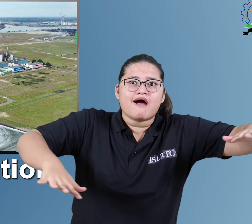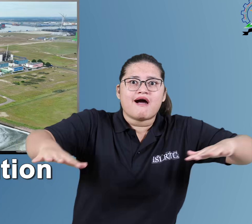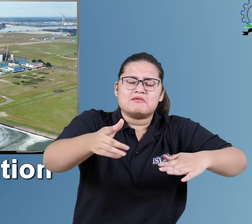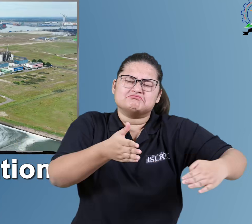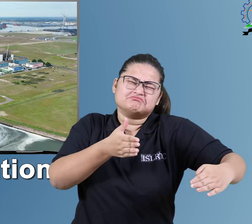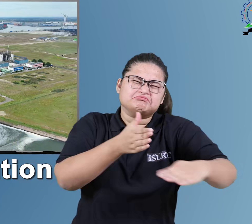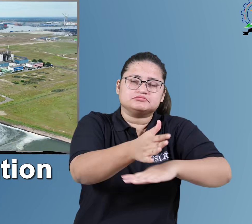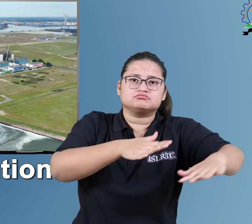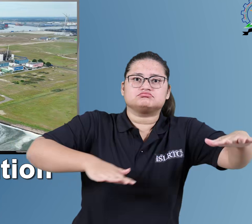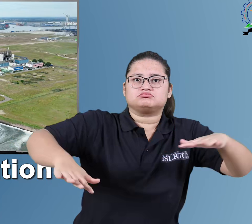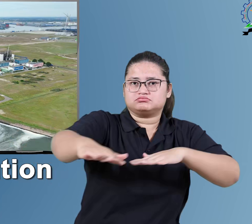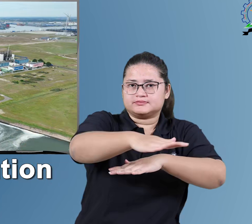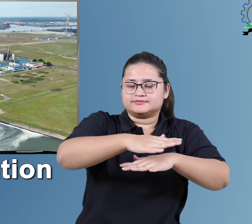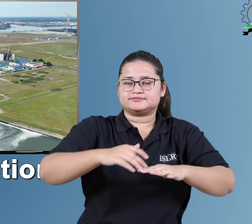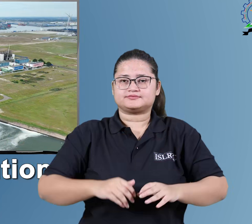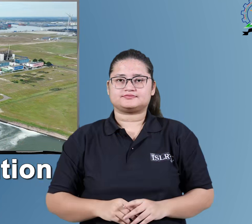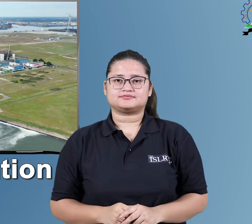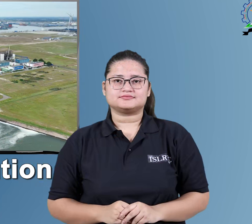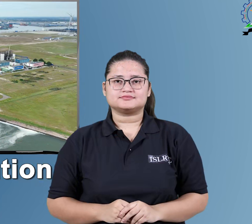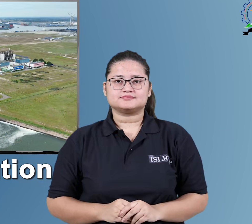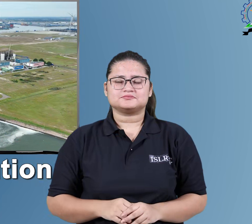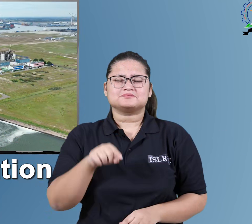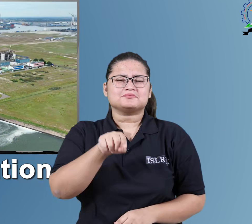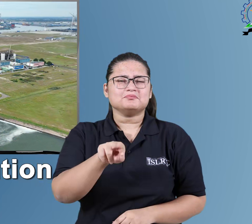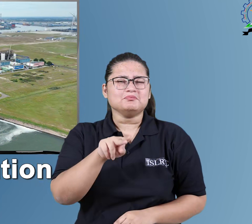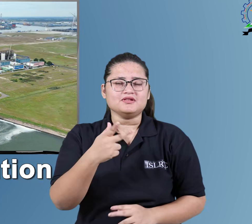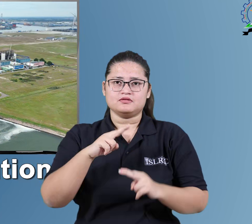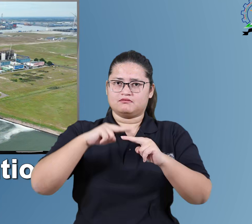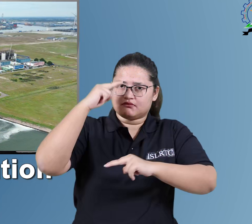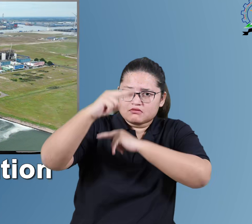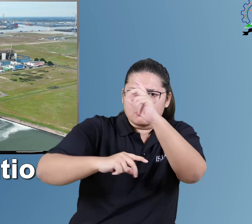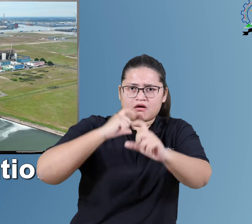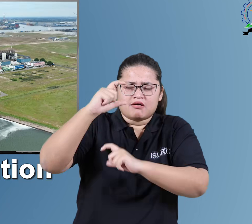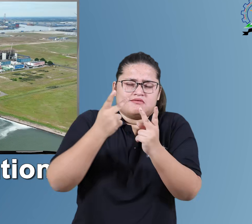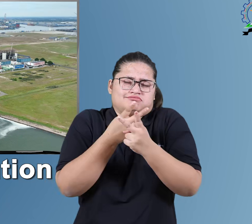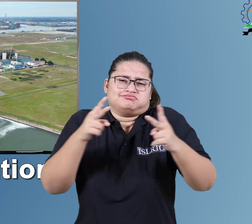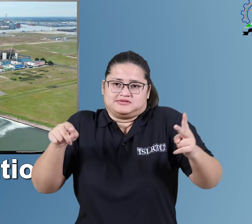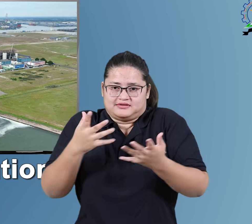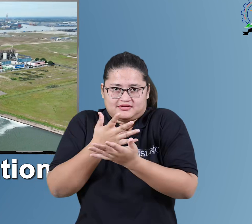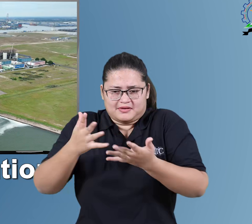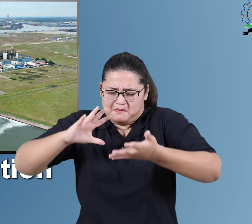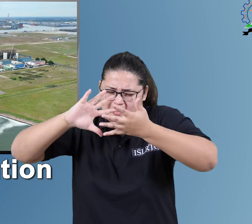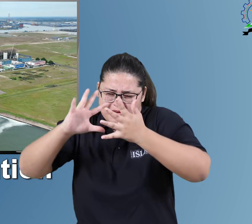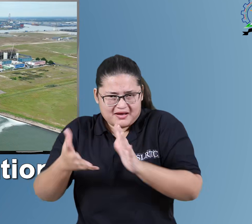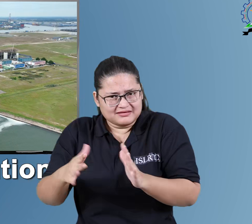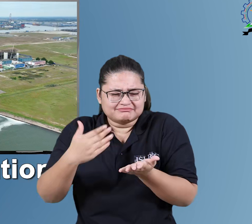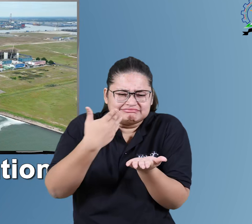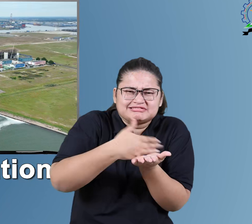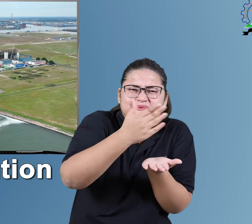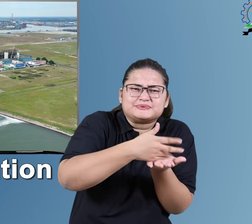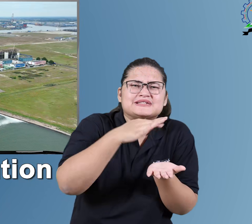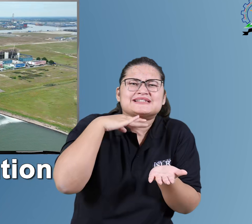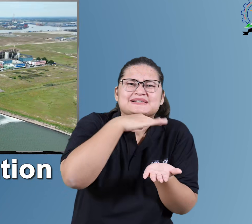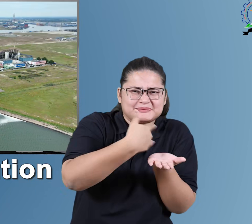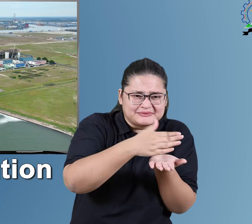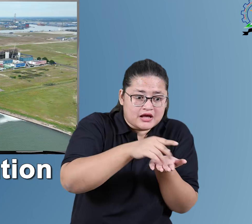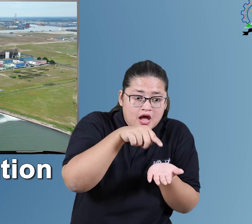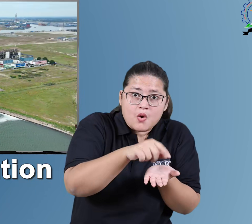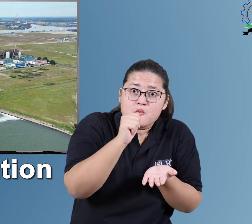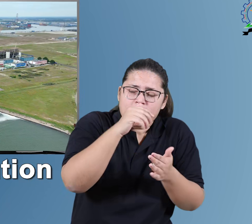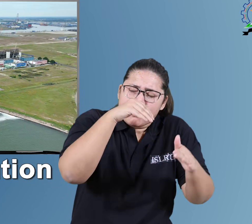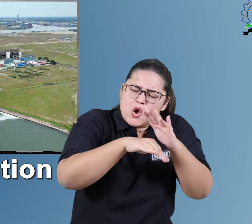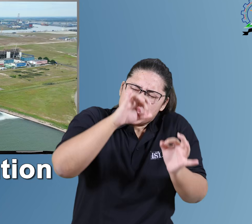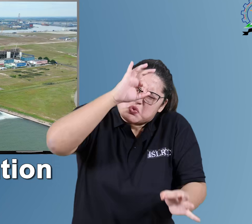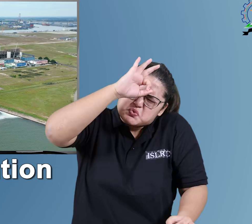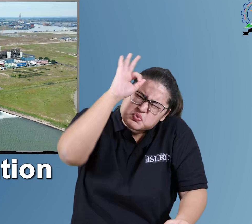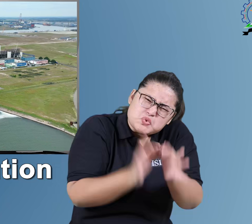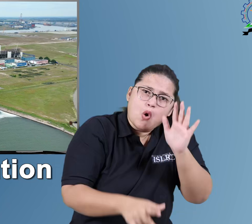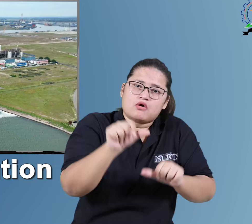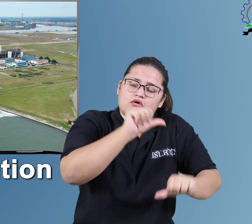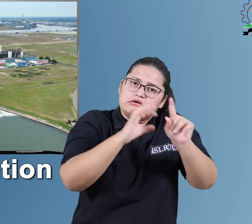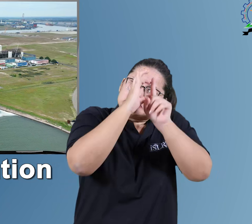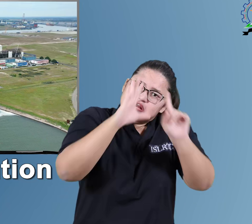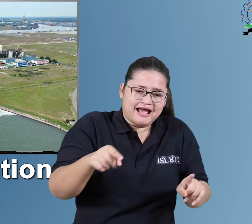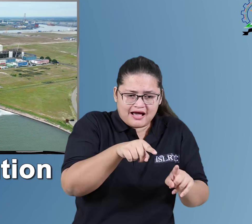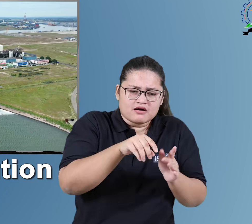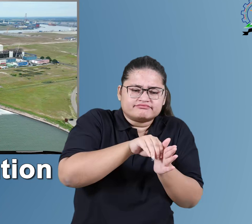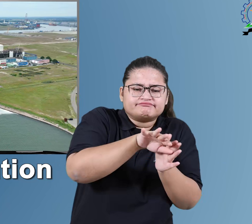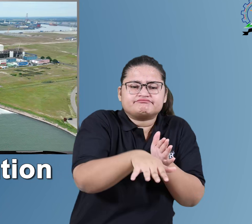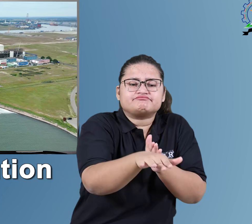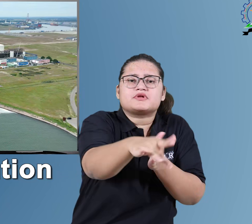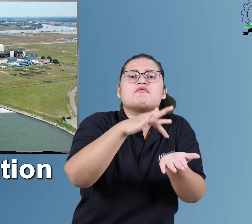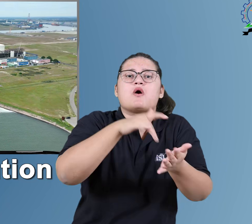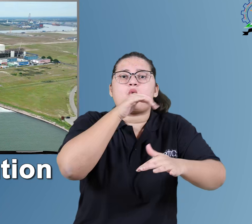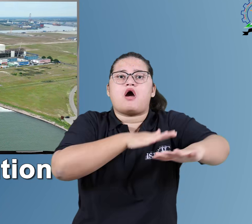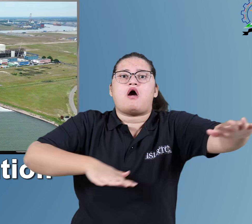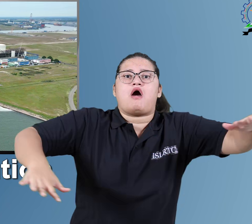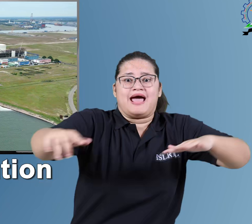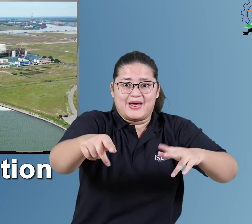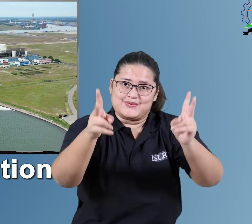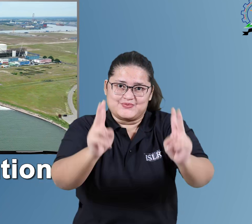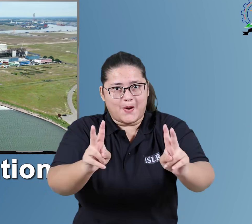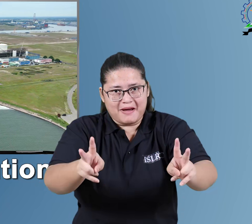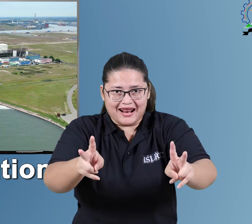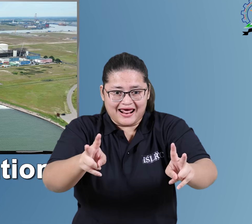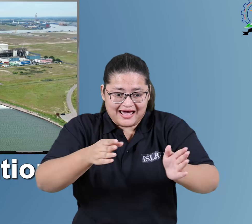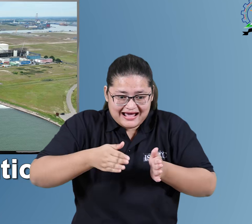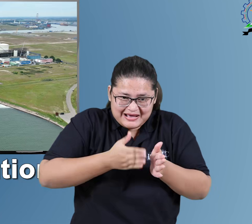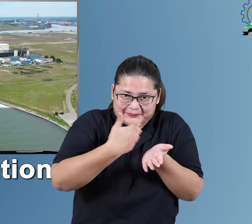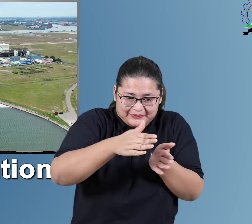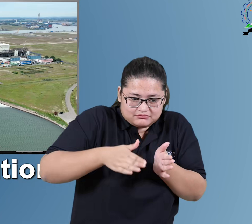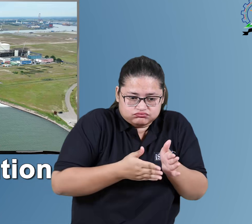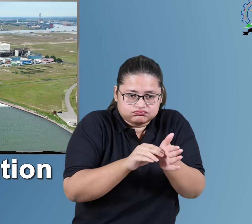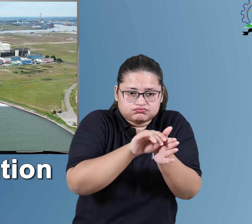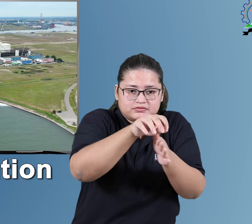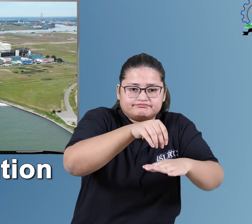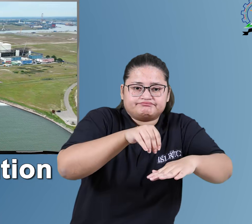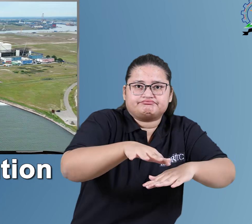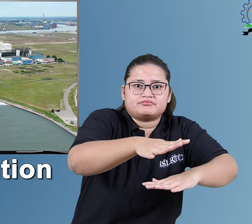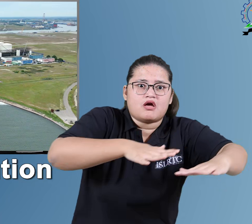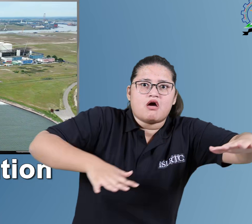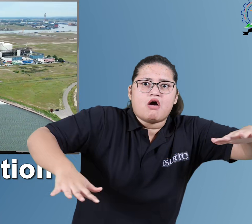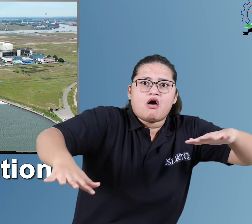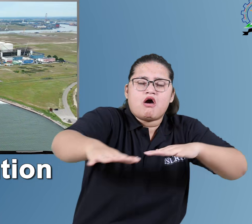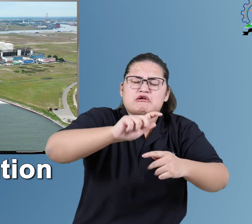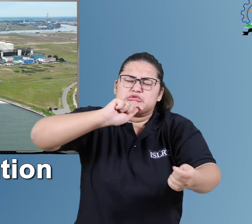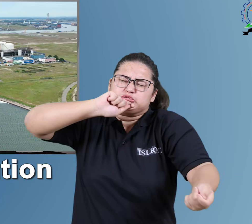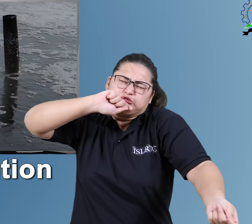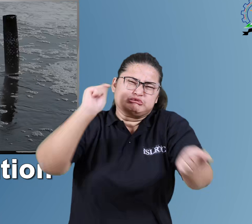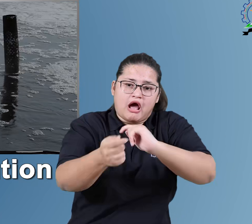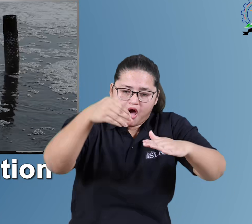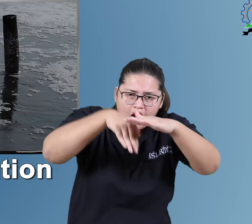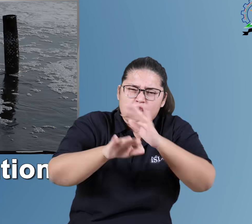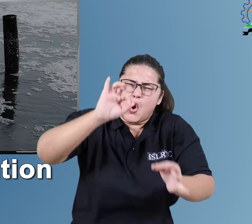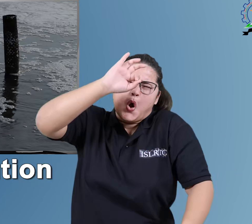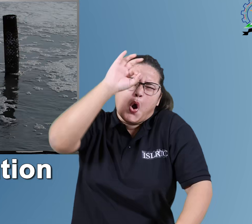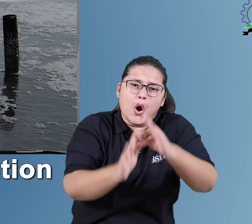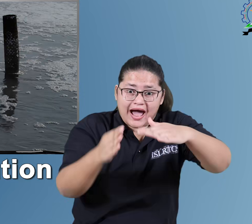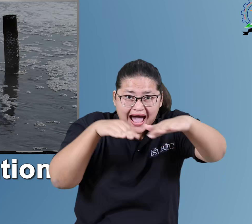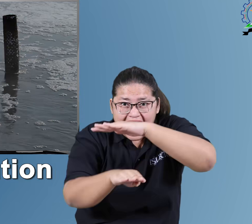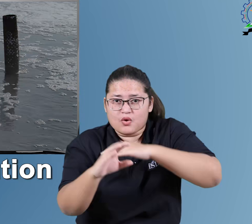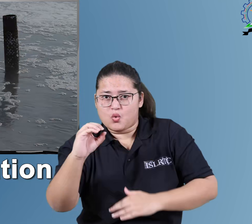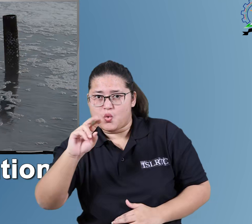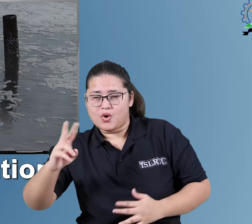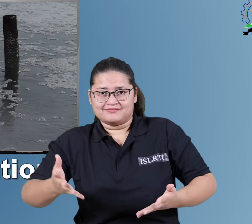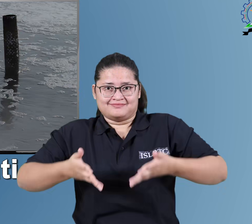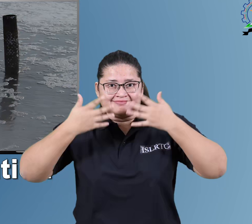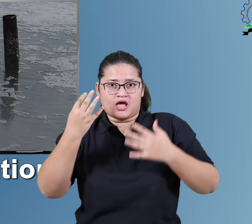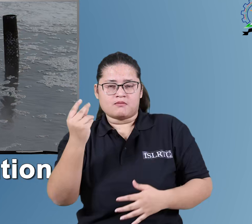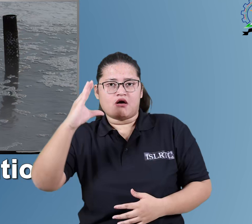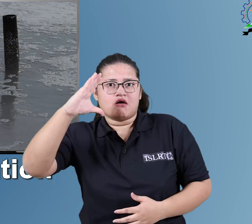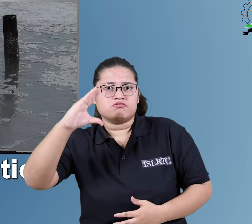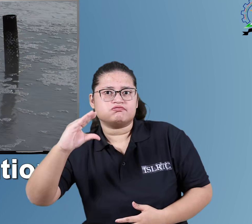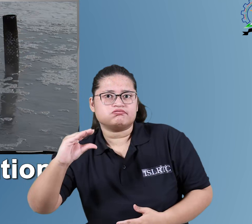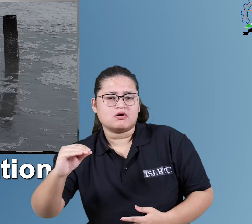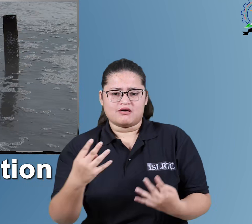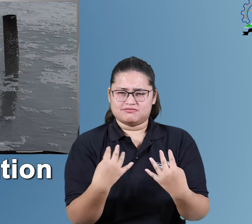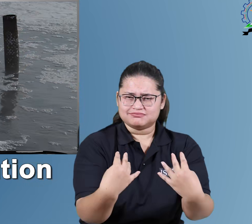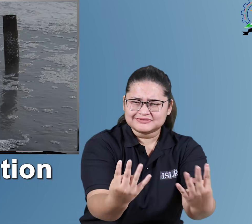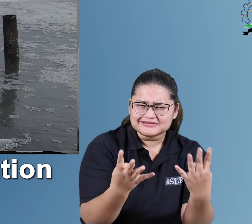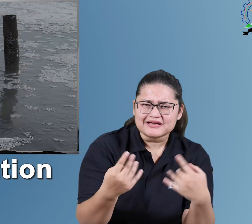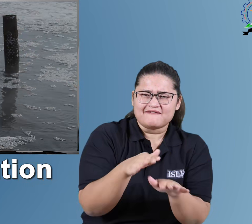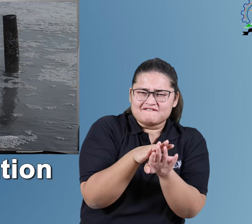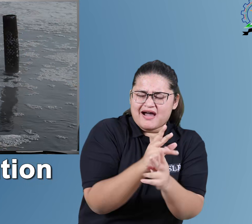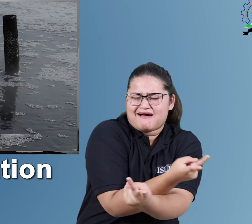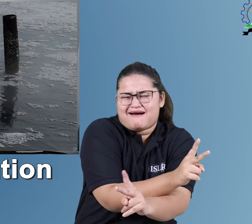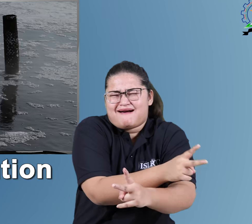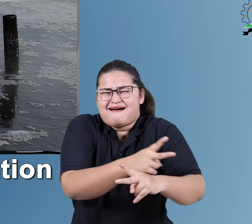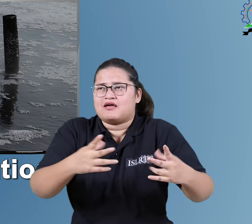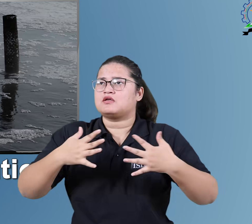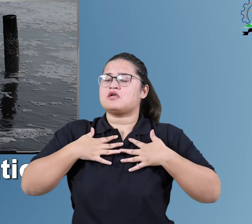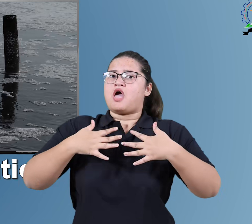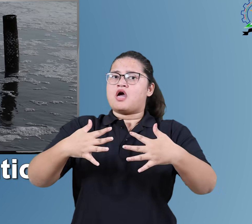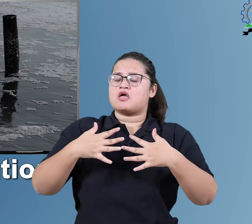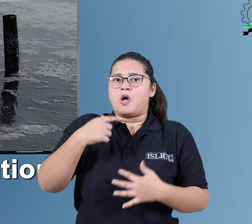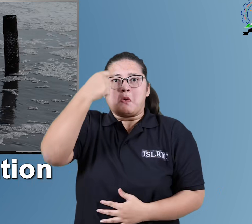Thermal Pollution Thermal pollution is when extra heat is released into water, usually from factories. This higher temperature can harm fish and other aquatic life,